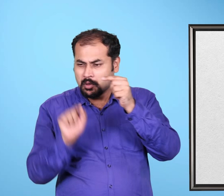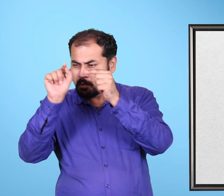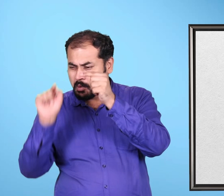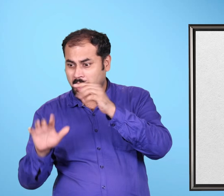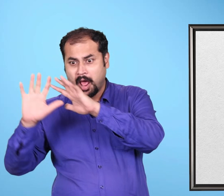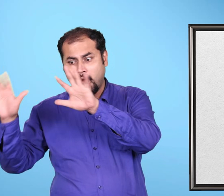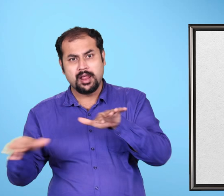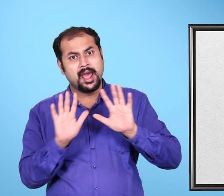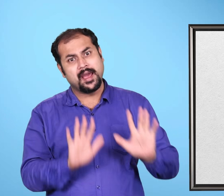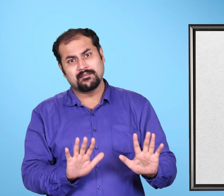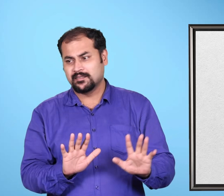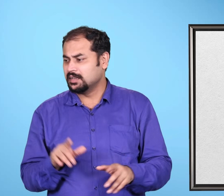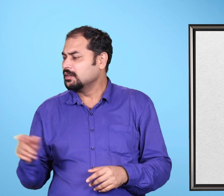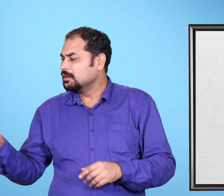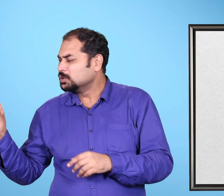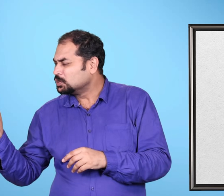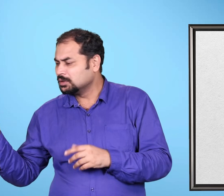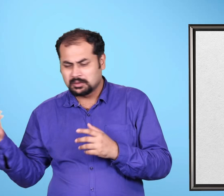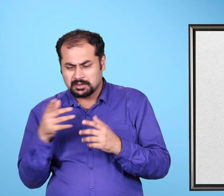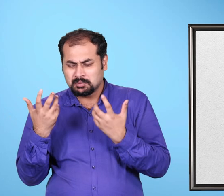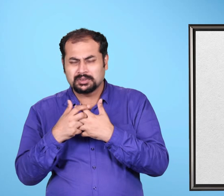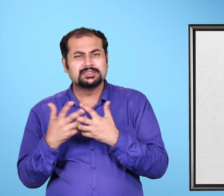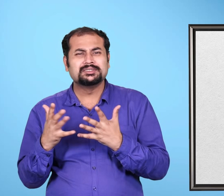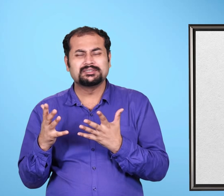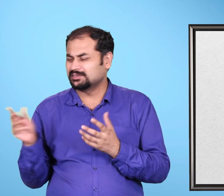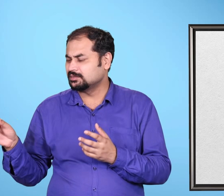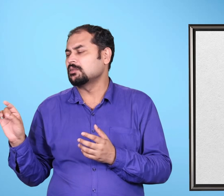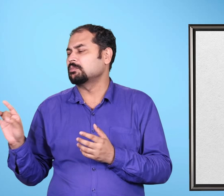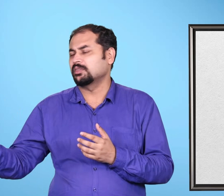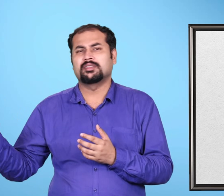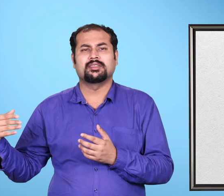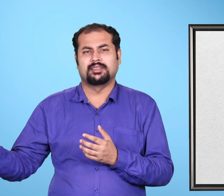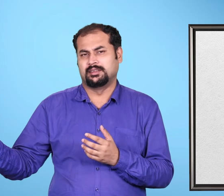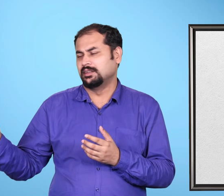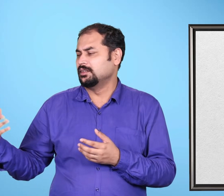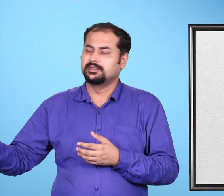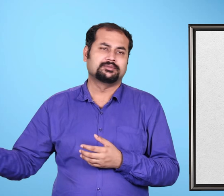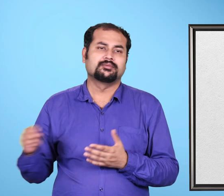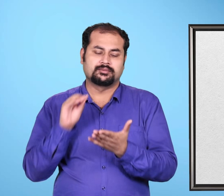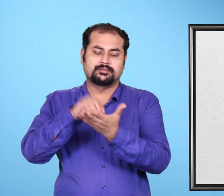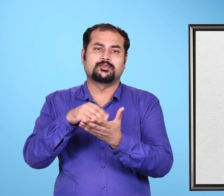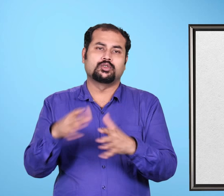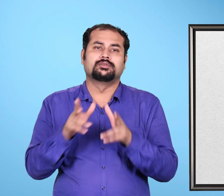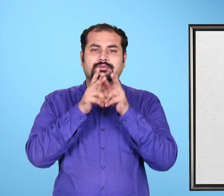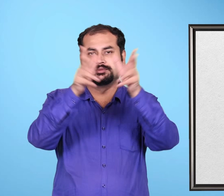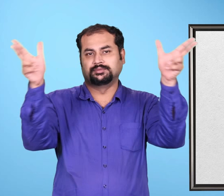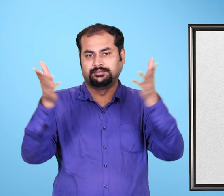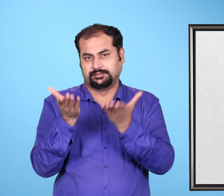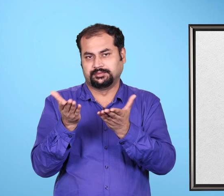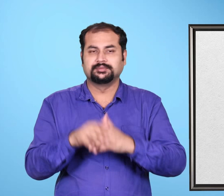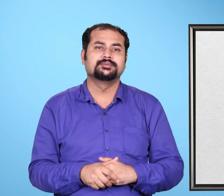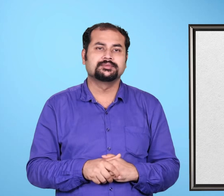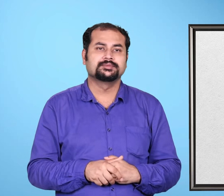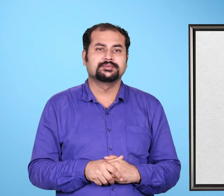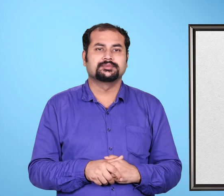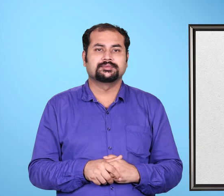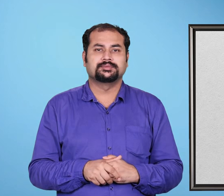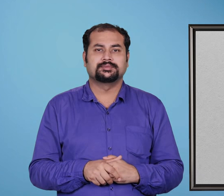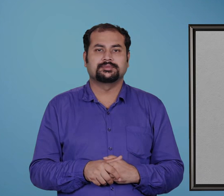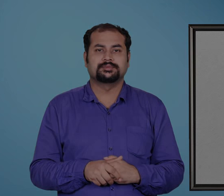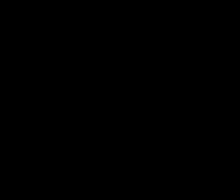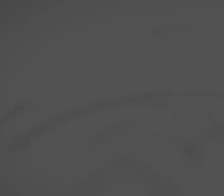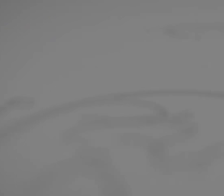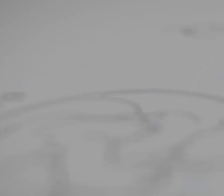of being a planet.